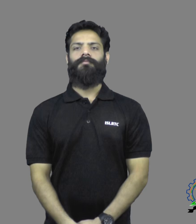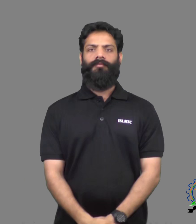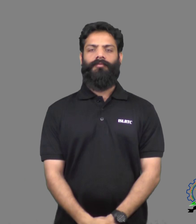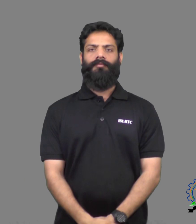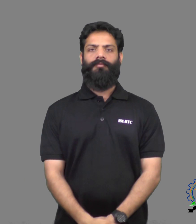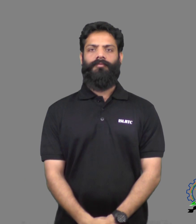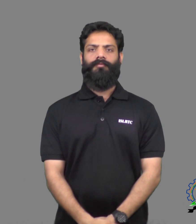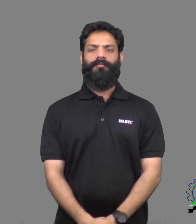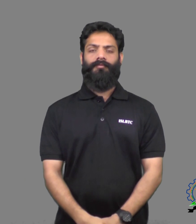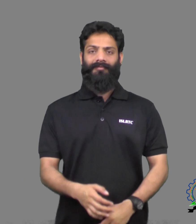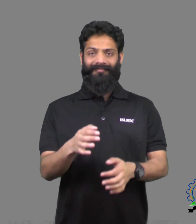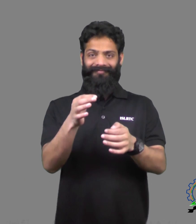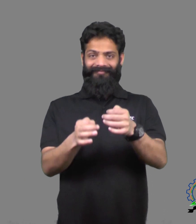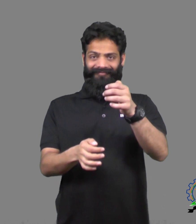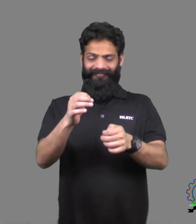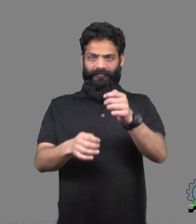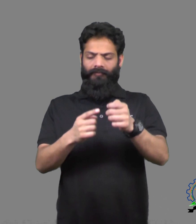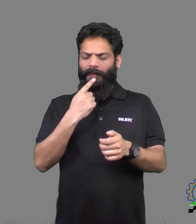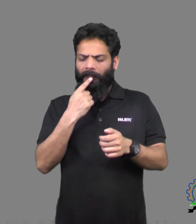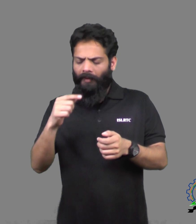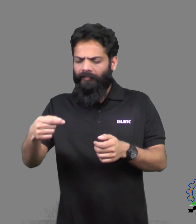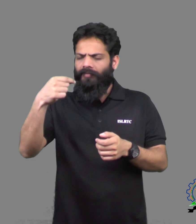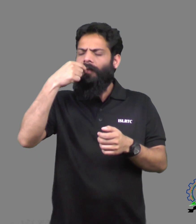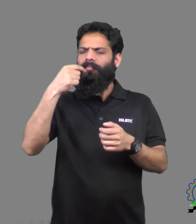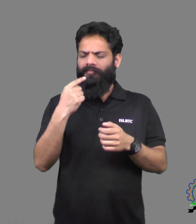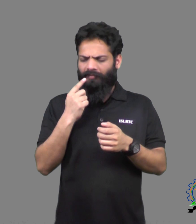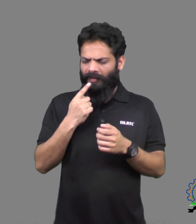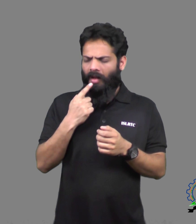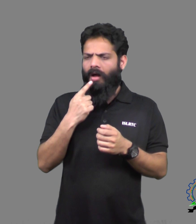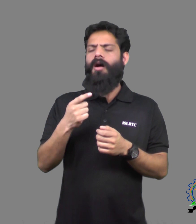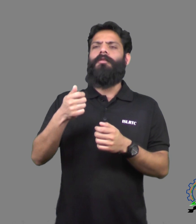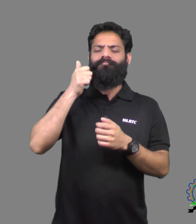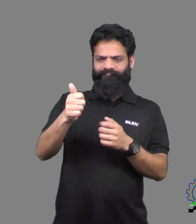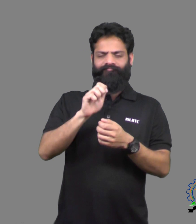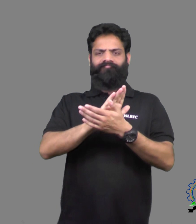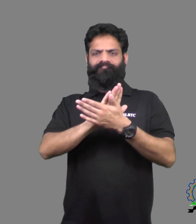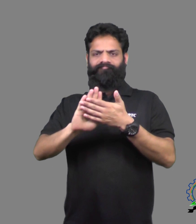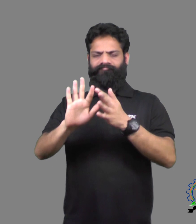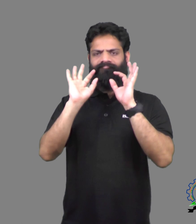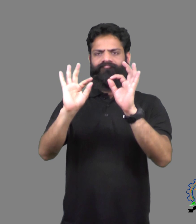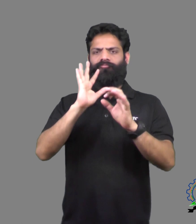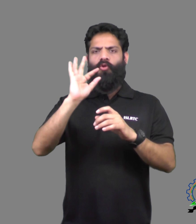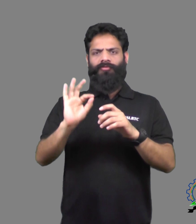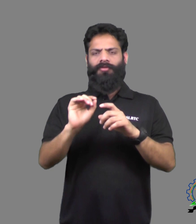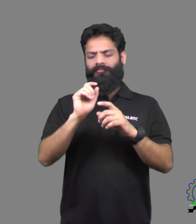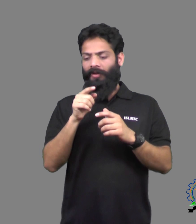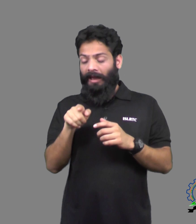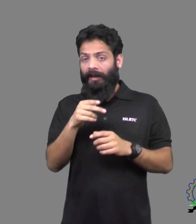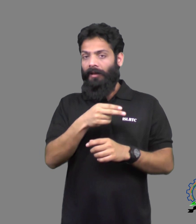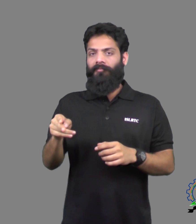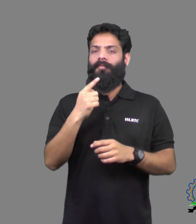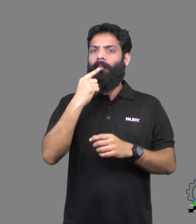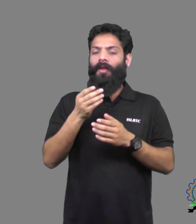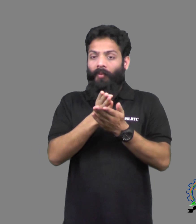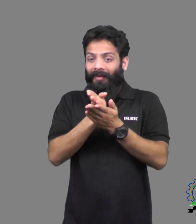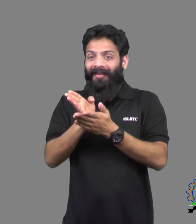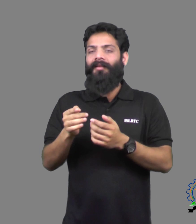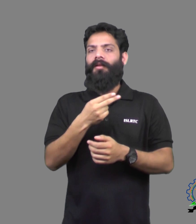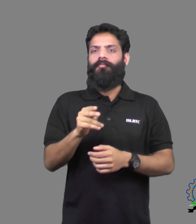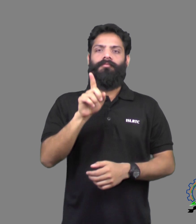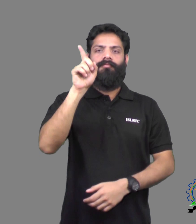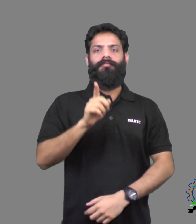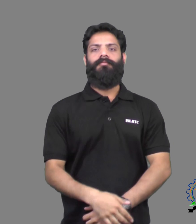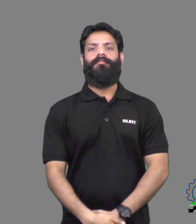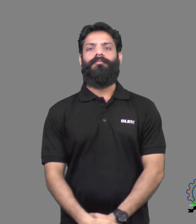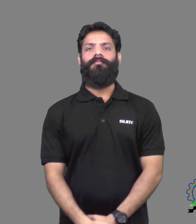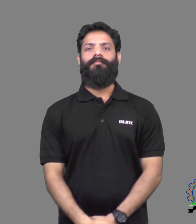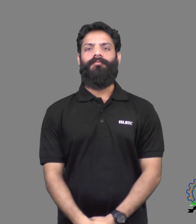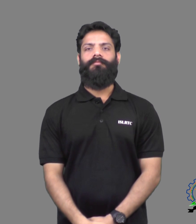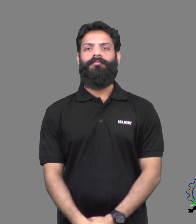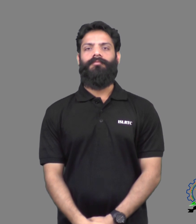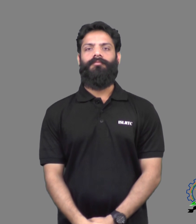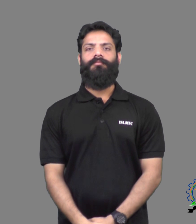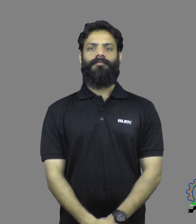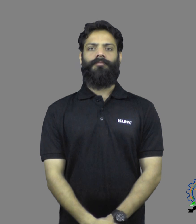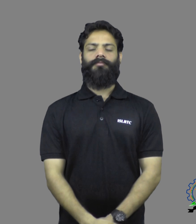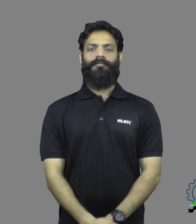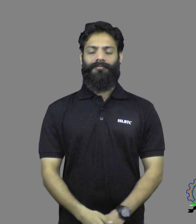Taste